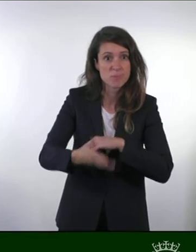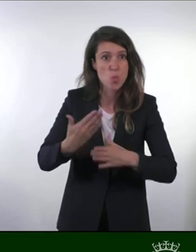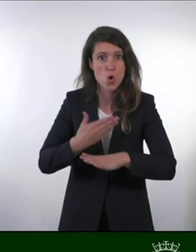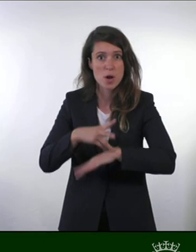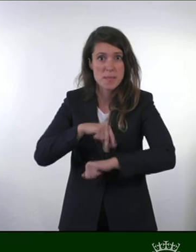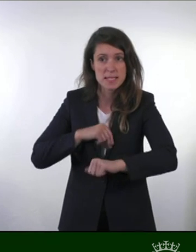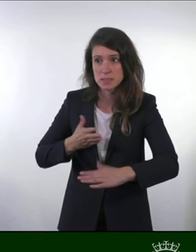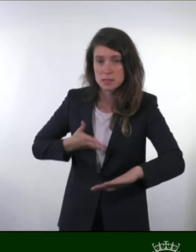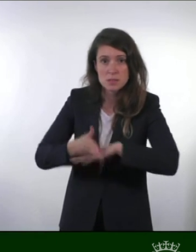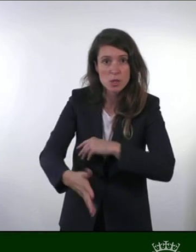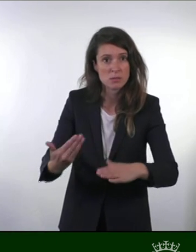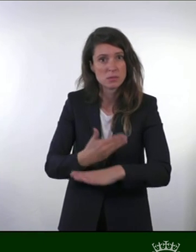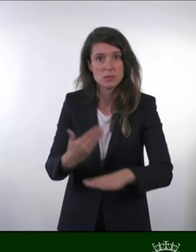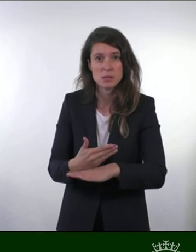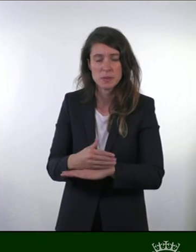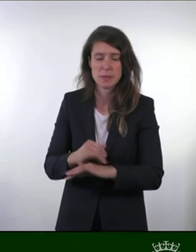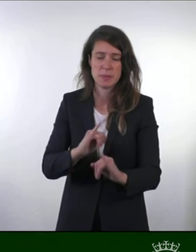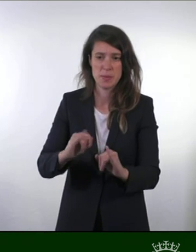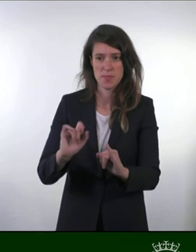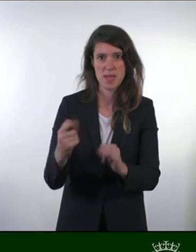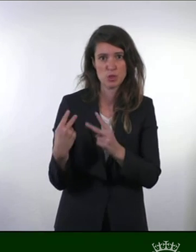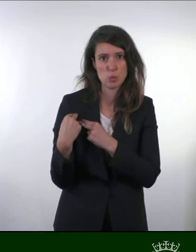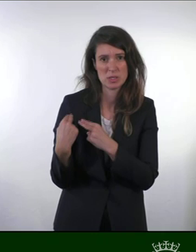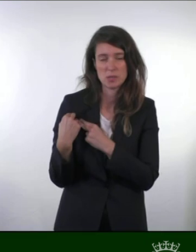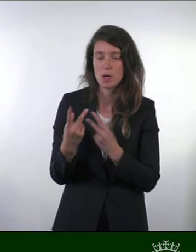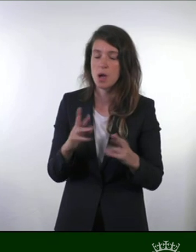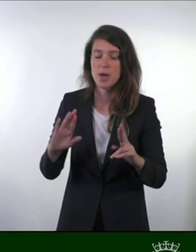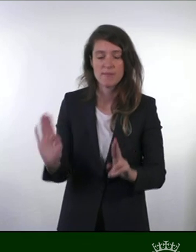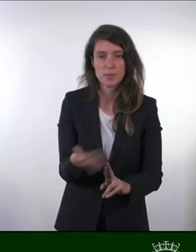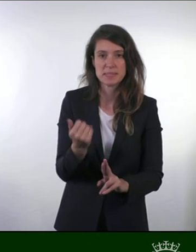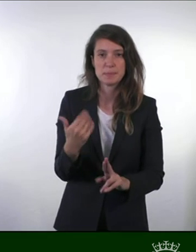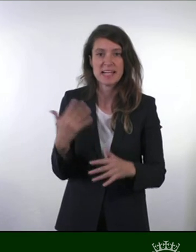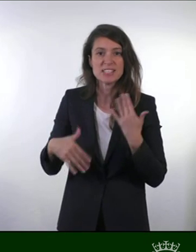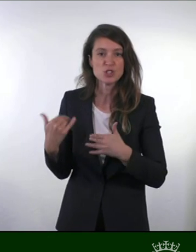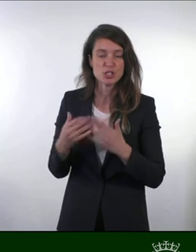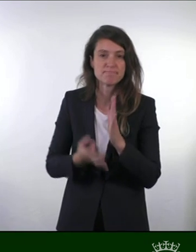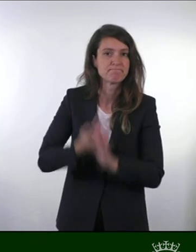We hope that everyone makes a speedy recovery from their injuries.